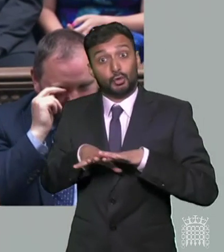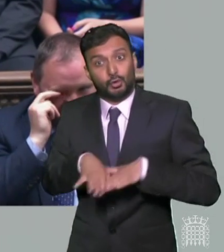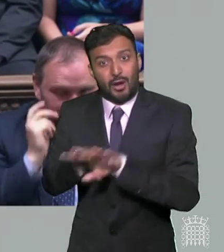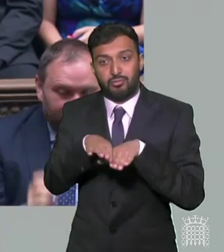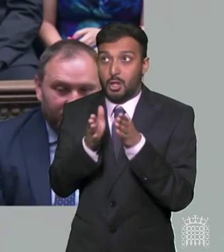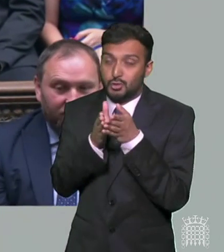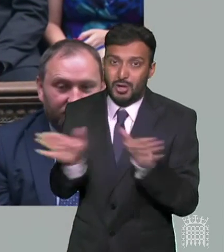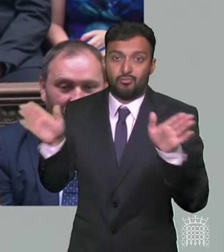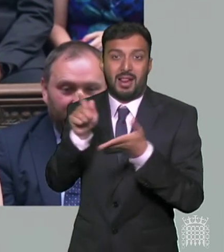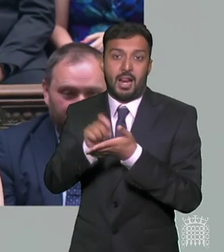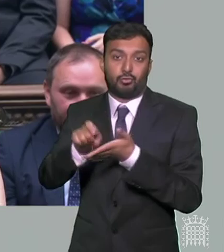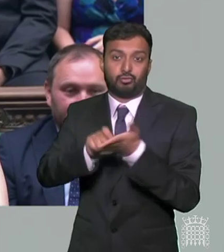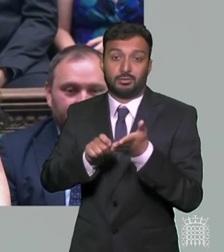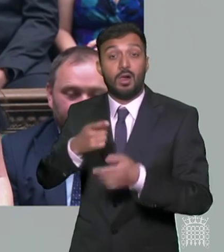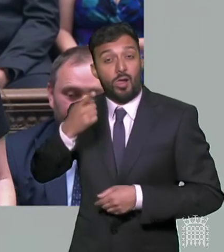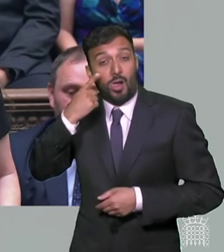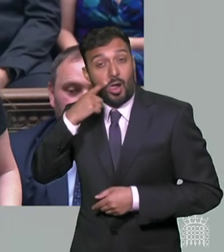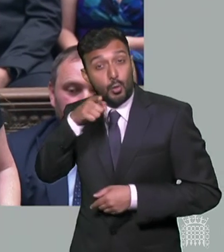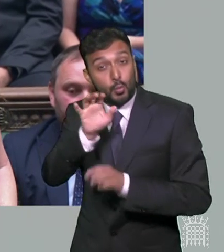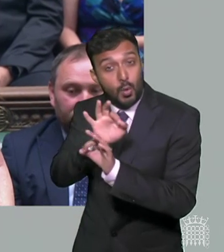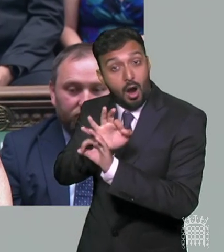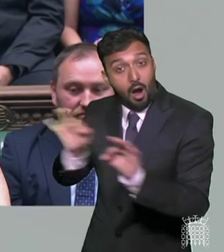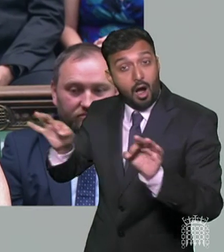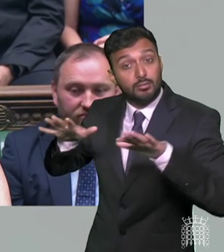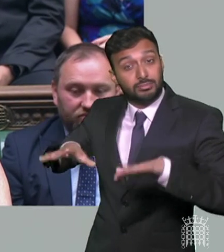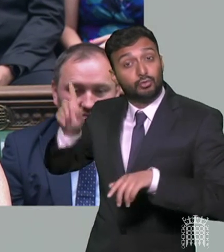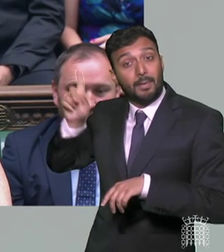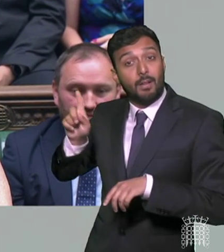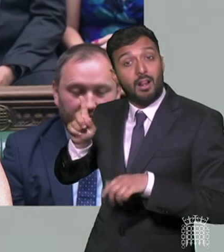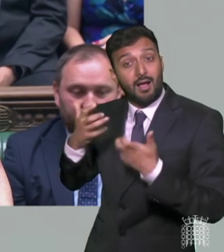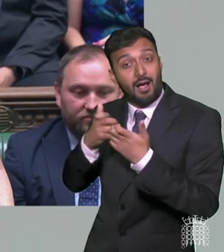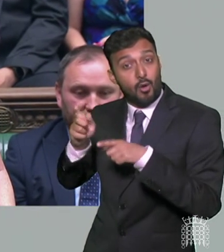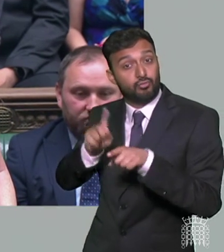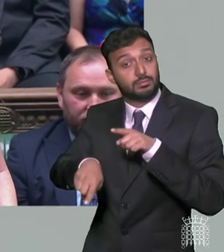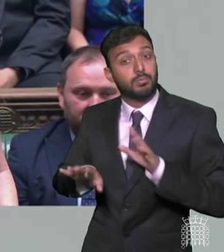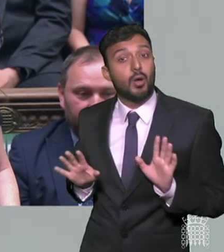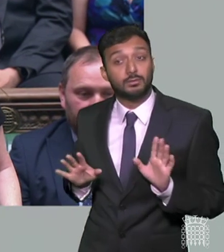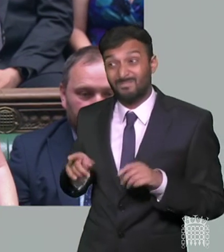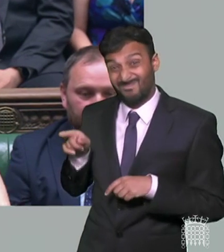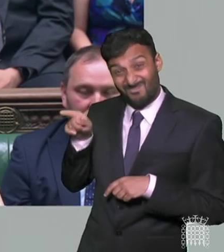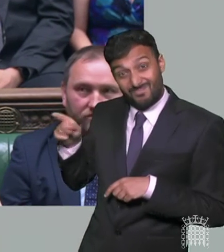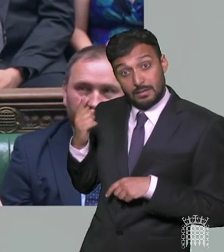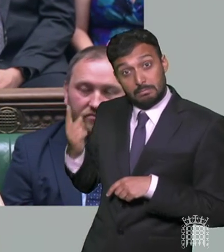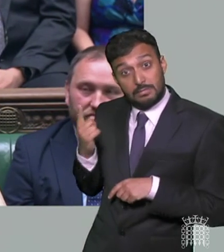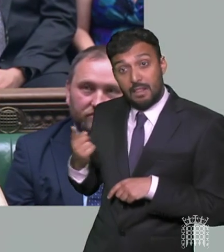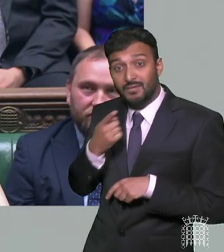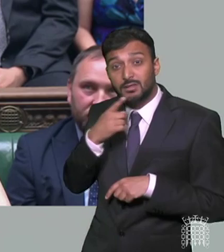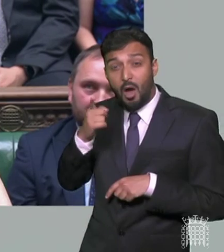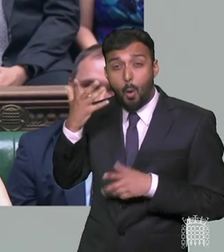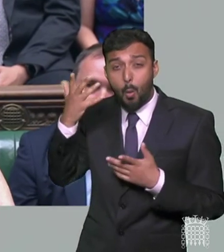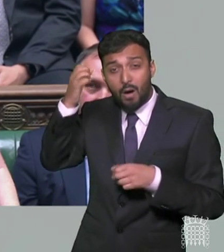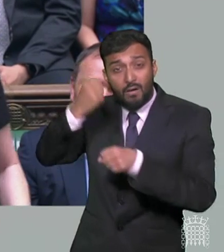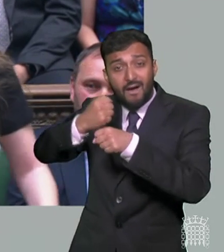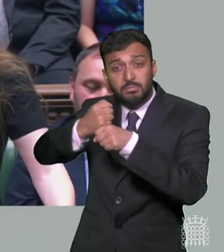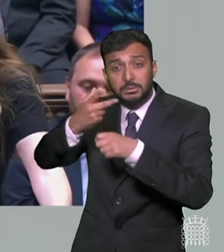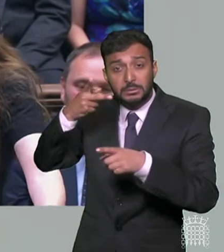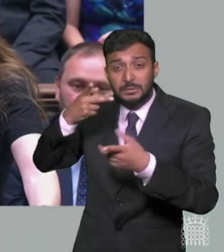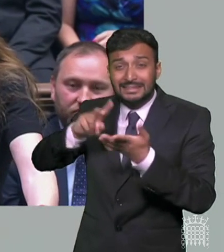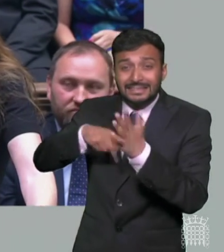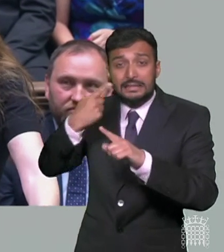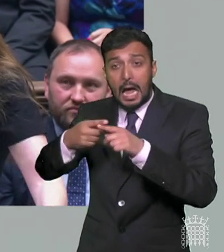The Deputy Prime Minister is a man who once said that high levels of government taxation were “hurting UK competitiveness”.